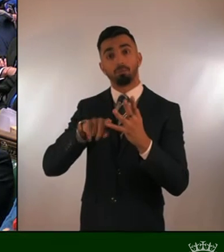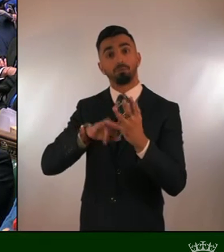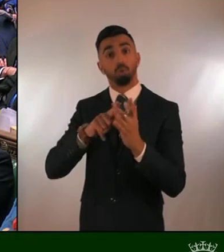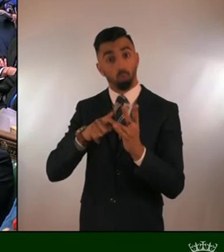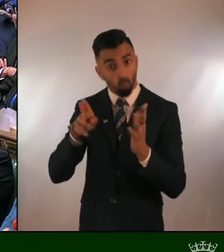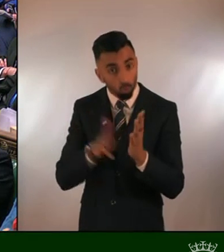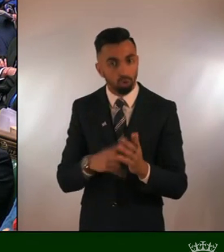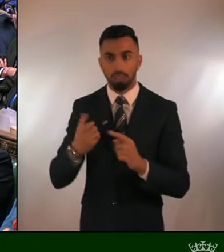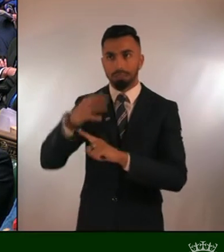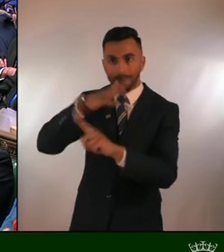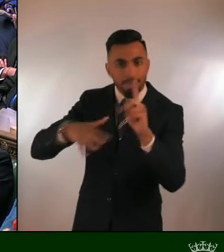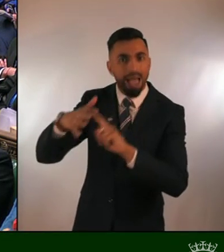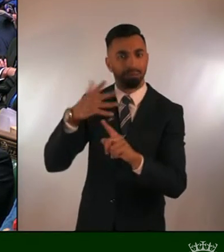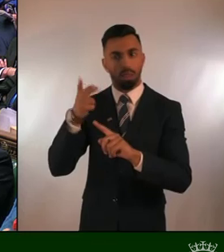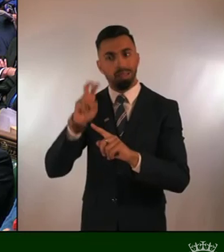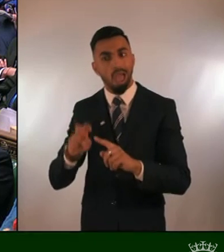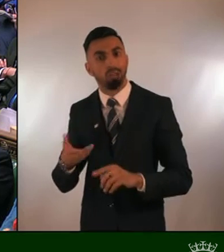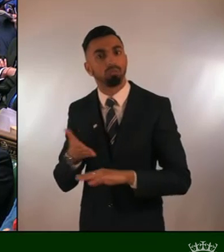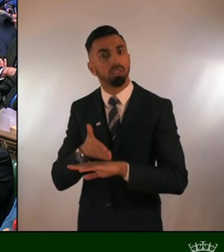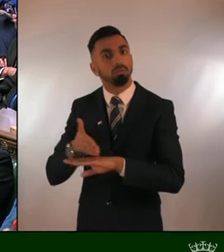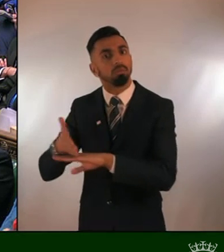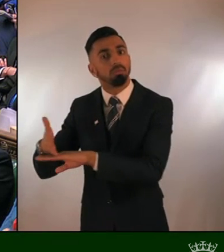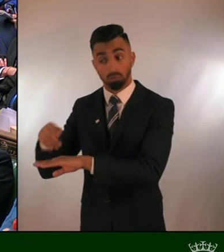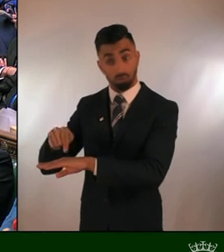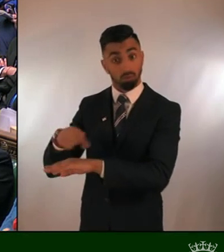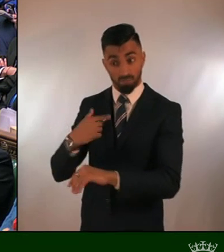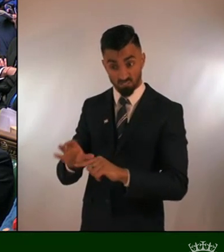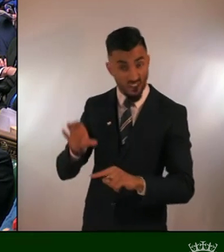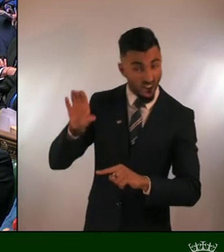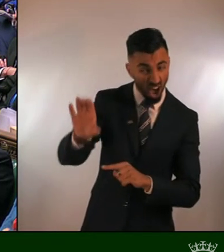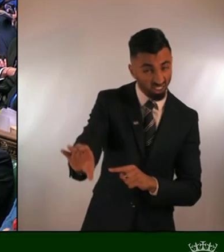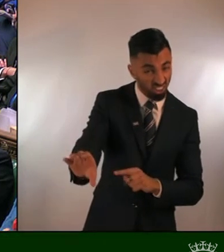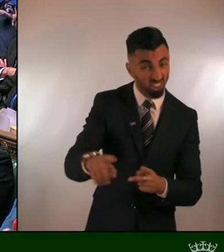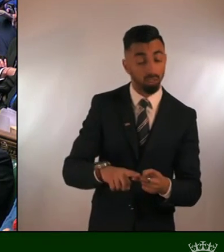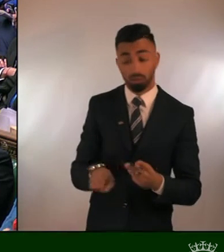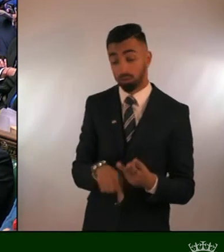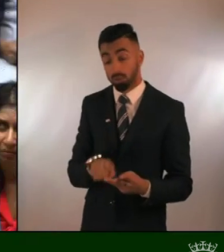As we invest in ideas, we are also changing the way we fund science in this country.